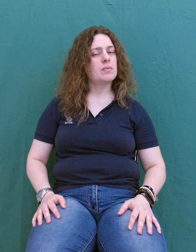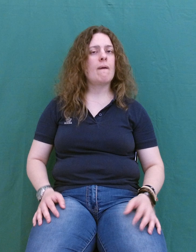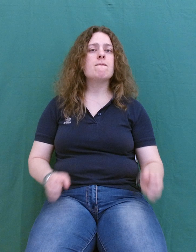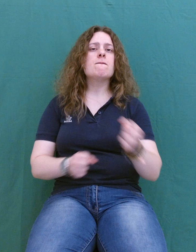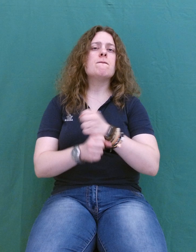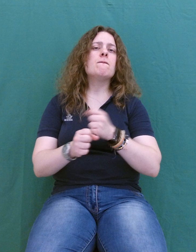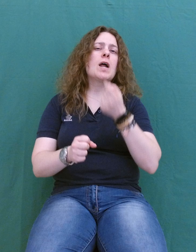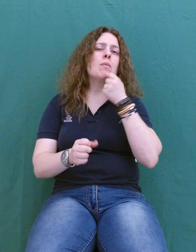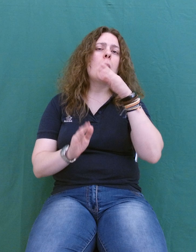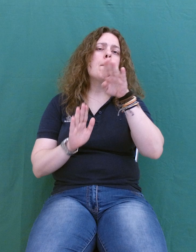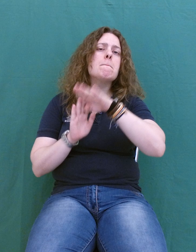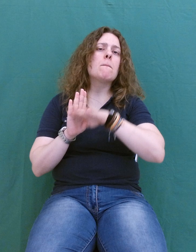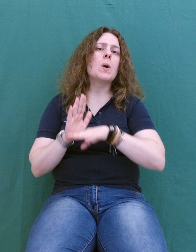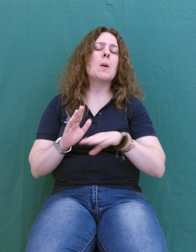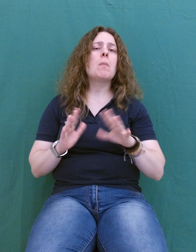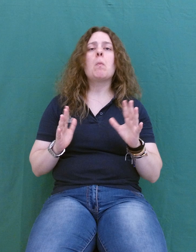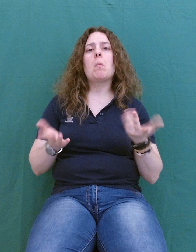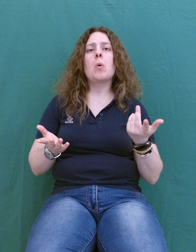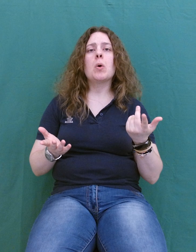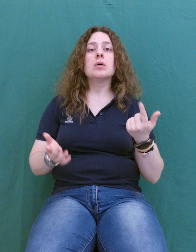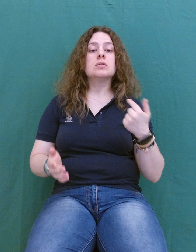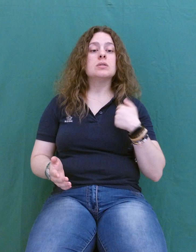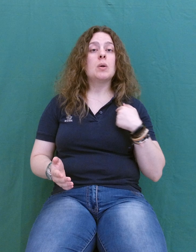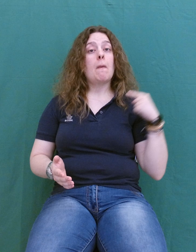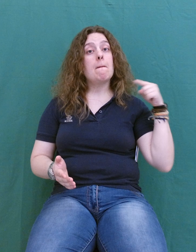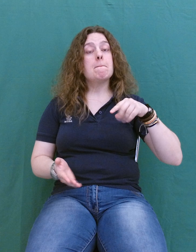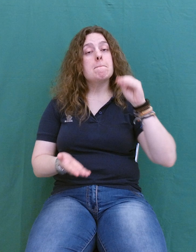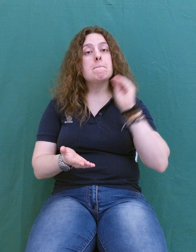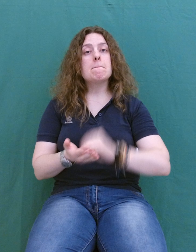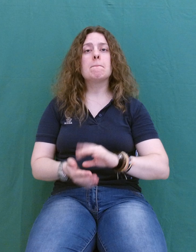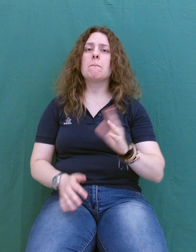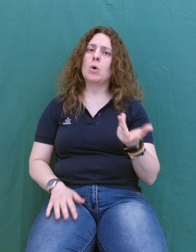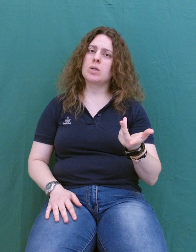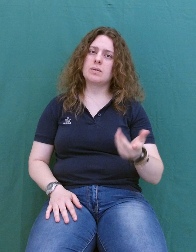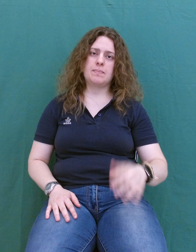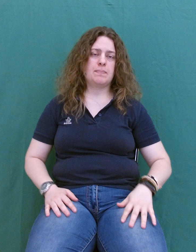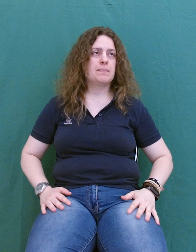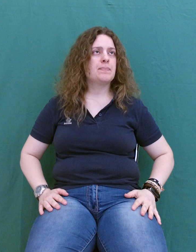ΦΑΡΜΑΚΑ ΚΑΝΟΝΕΣ ΠΟΤΕ? ΕΓΩ ΕΡΧΟΜΑΙ ΠΑΛΙ ΠΟΤΕ?